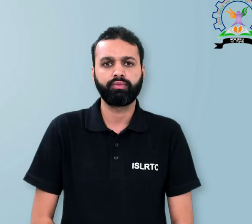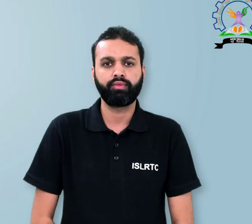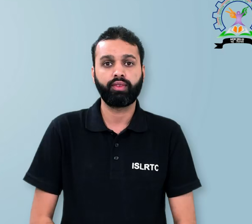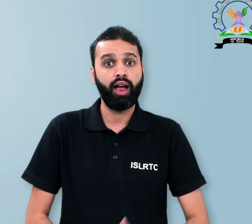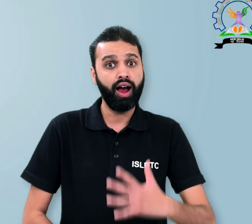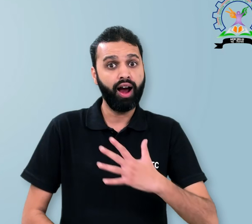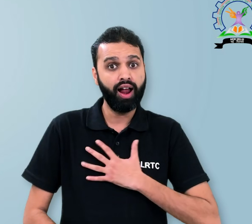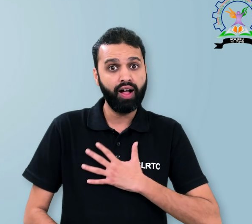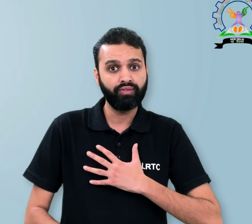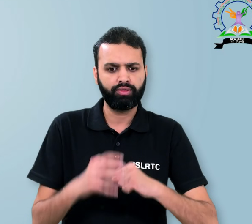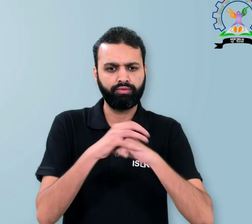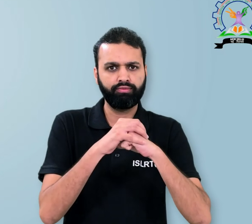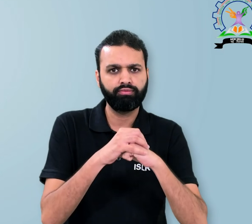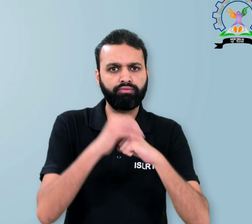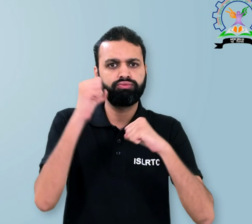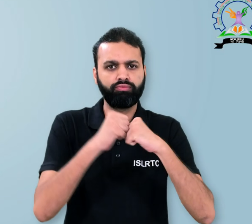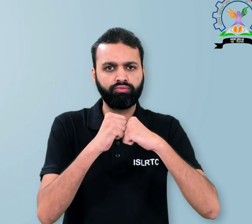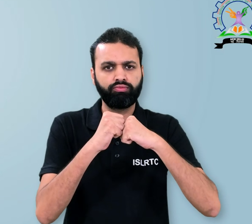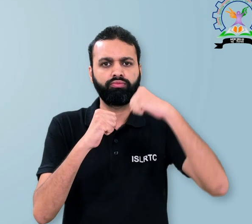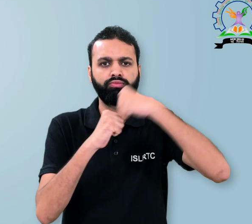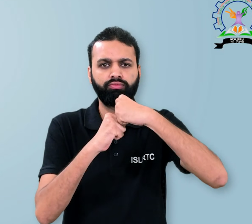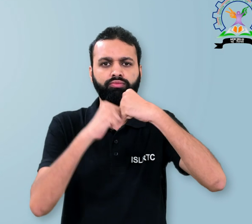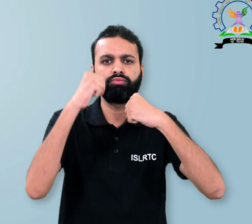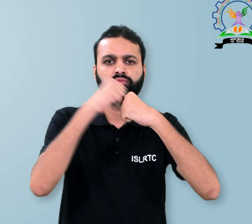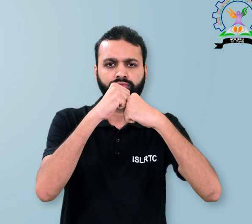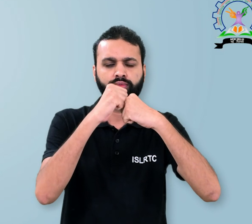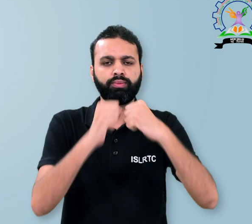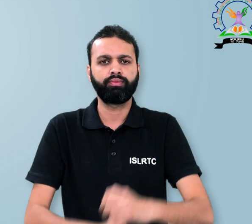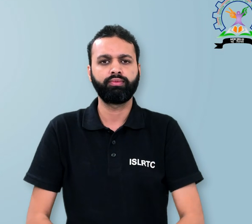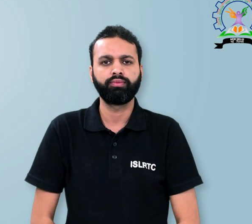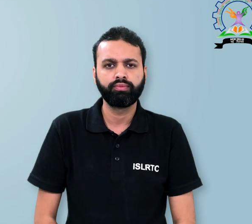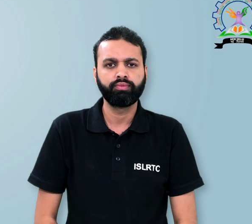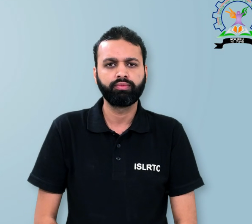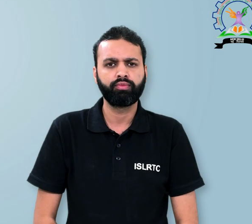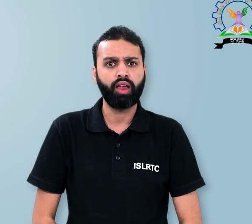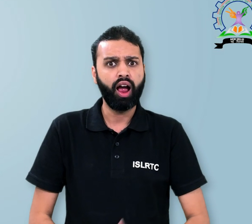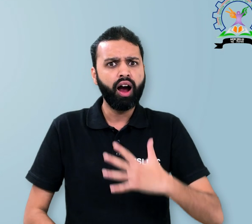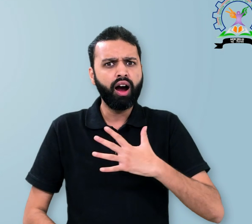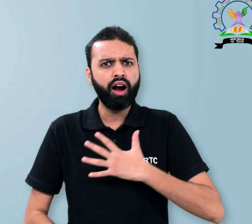Fission